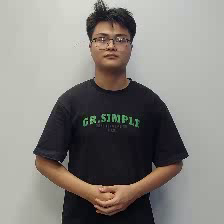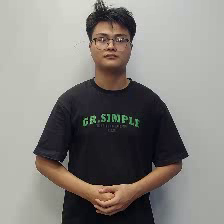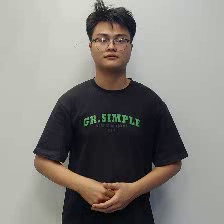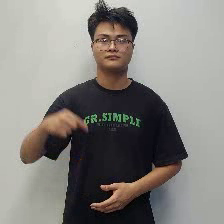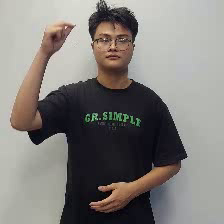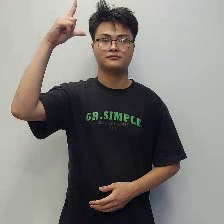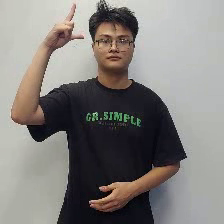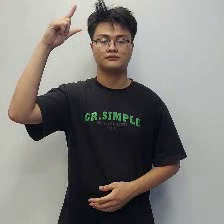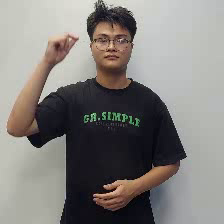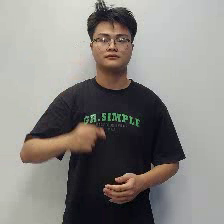Thức dậy